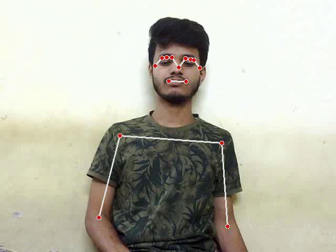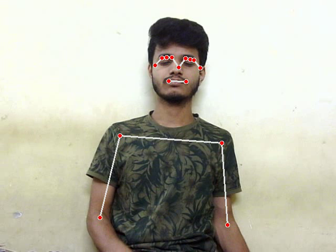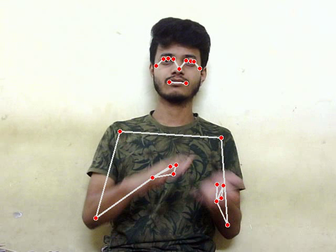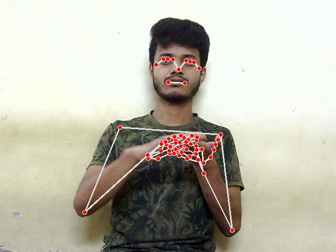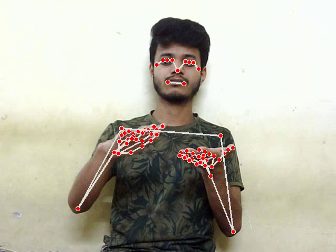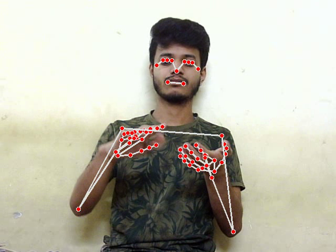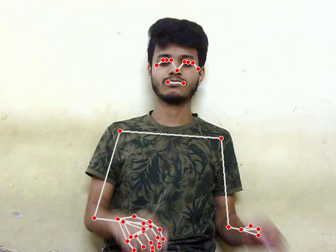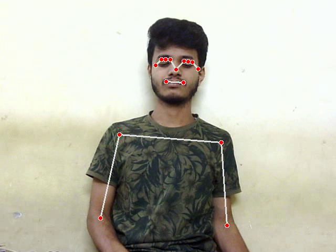nice